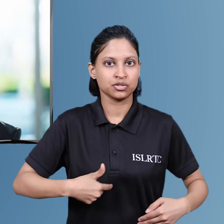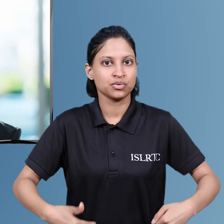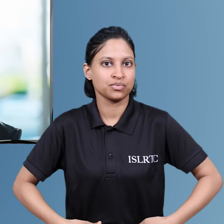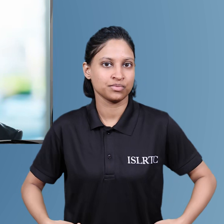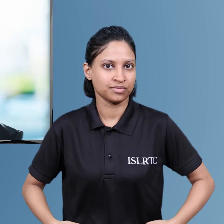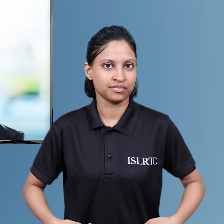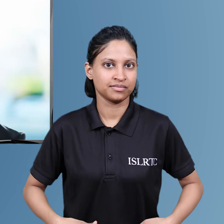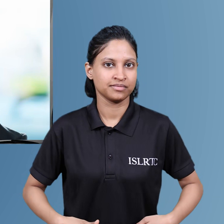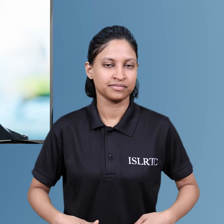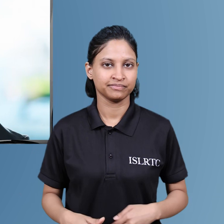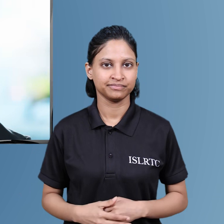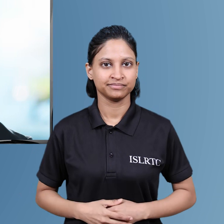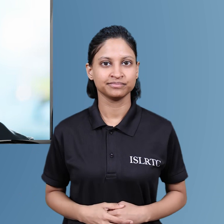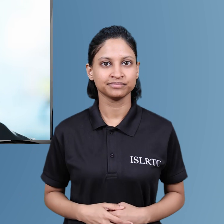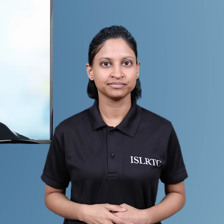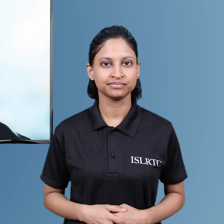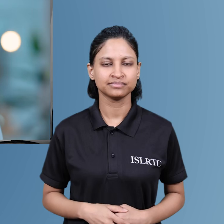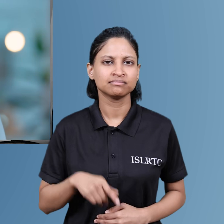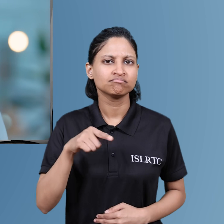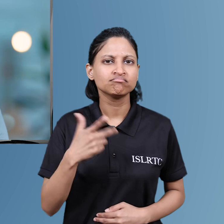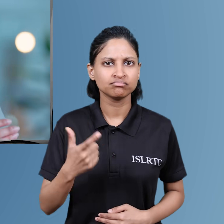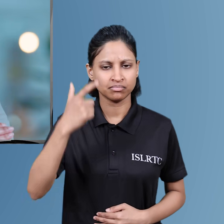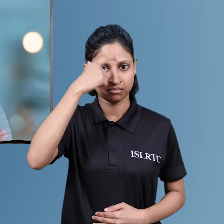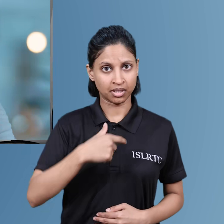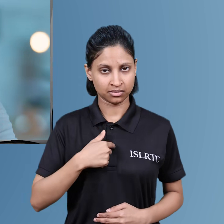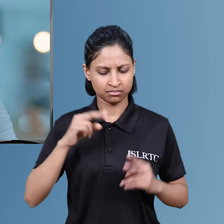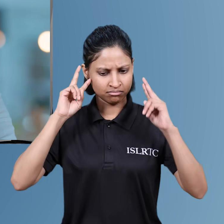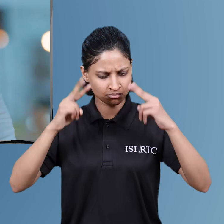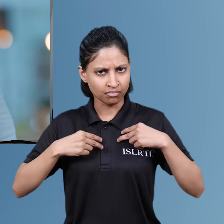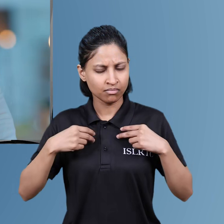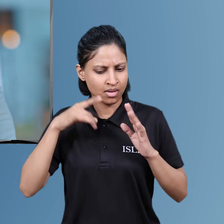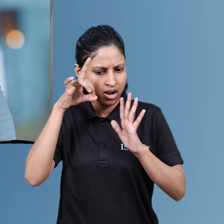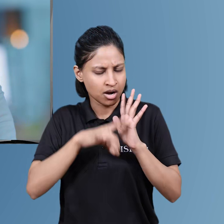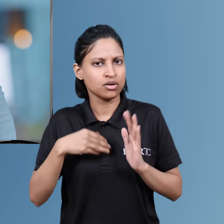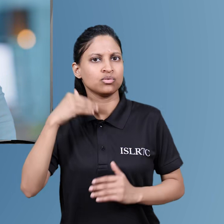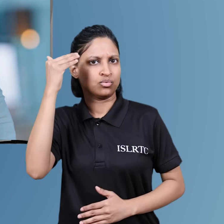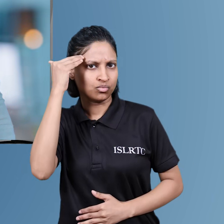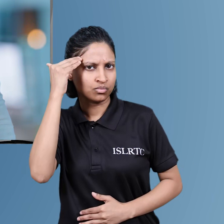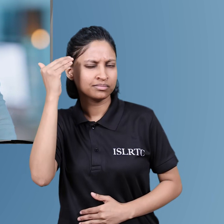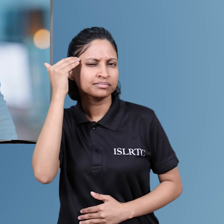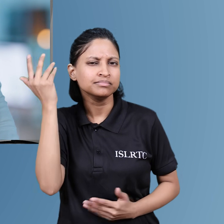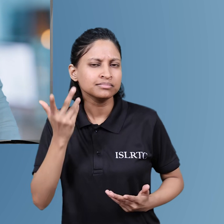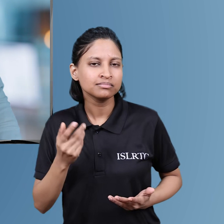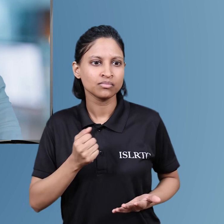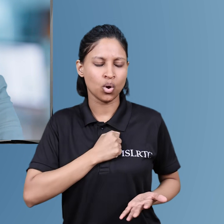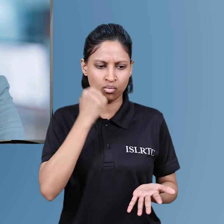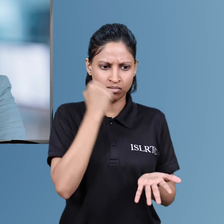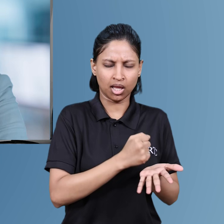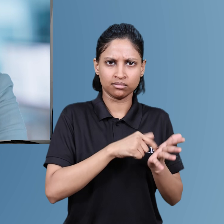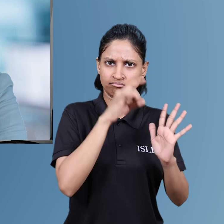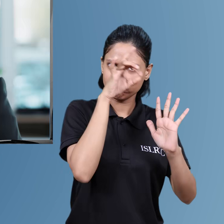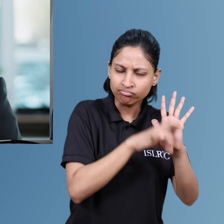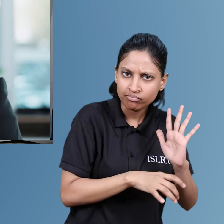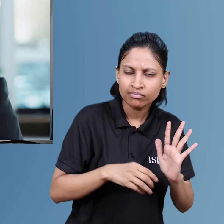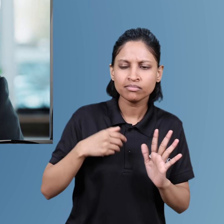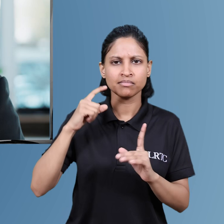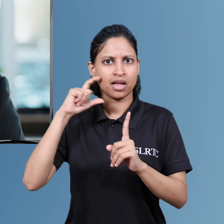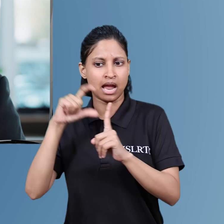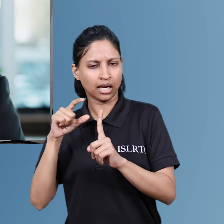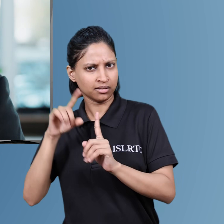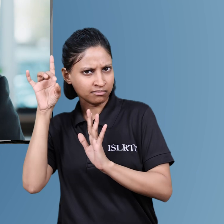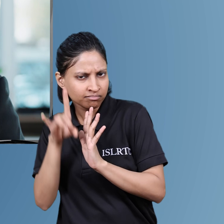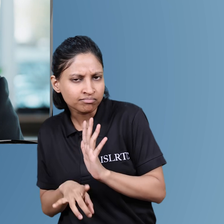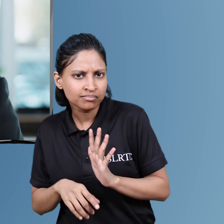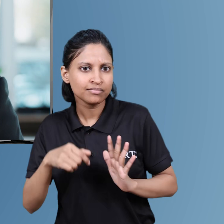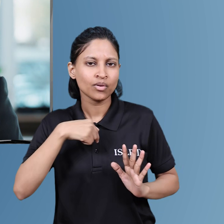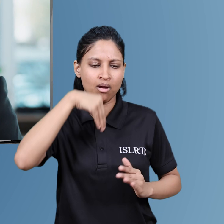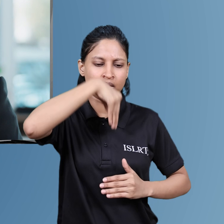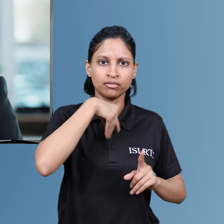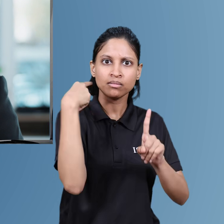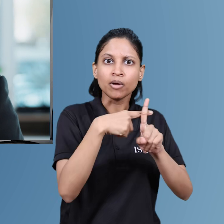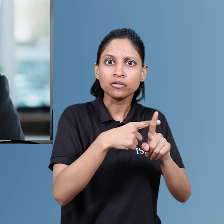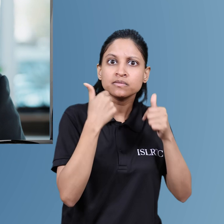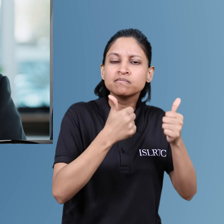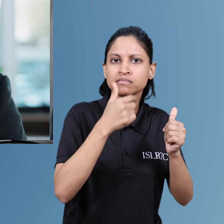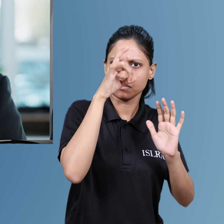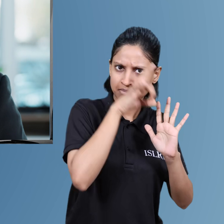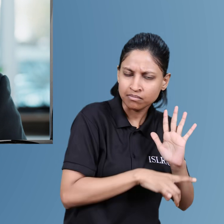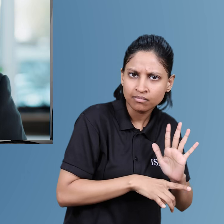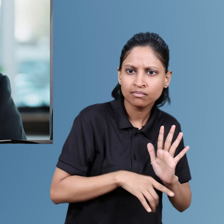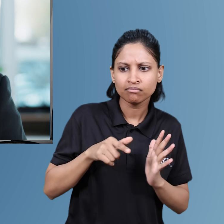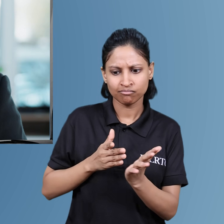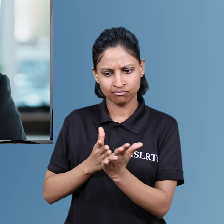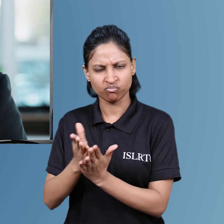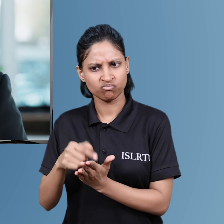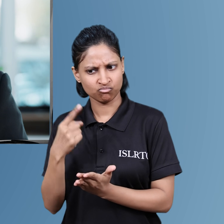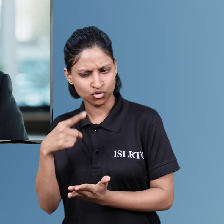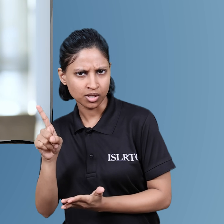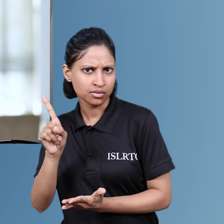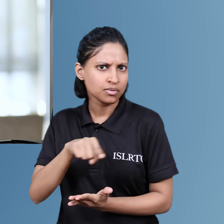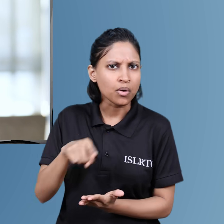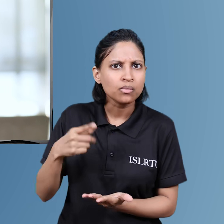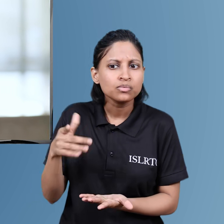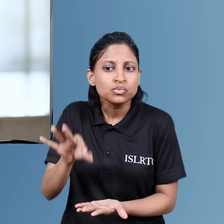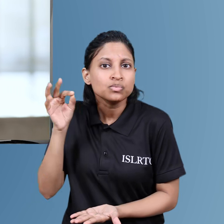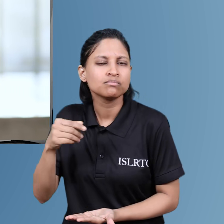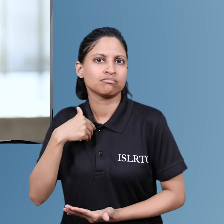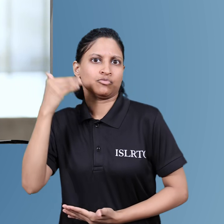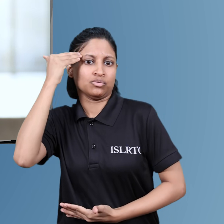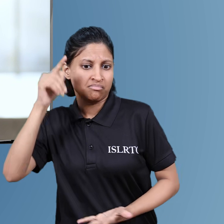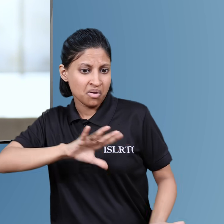Personhood The qualities and status that make someone a person, including the rights, and individuality.